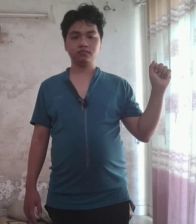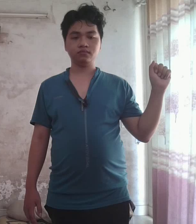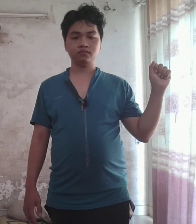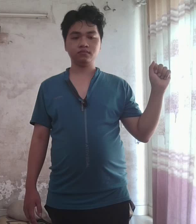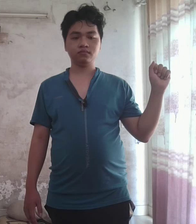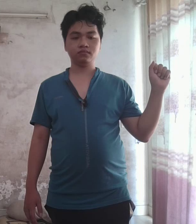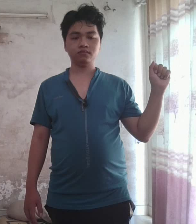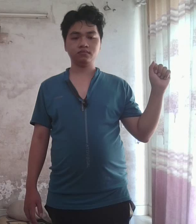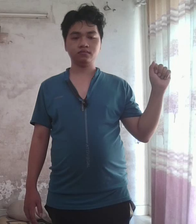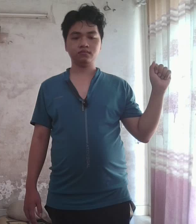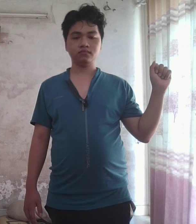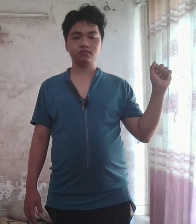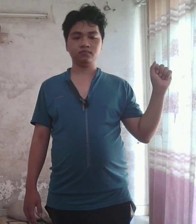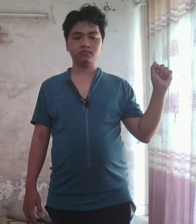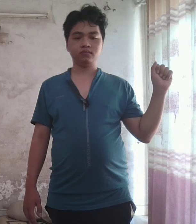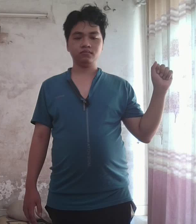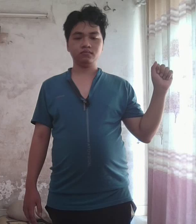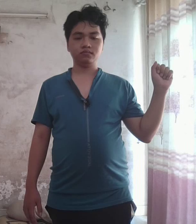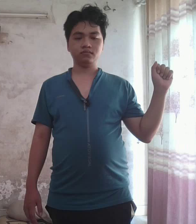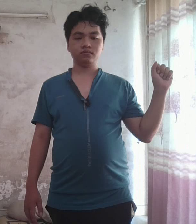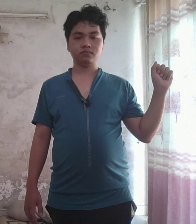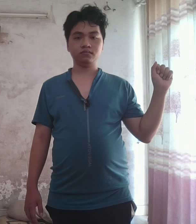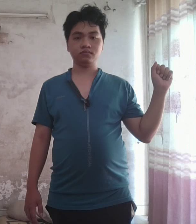a